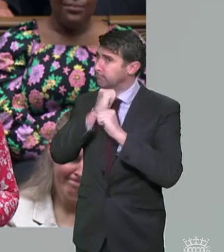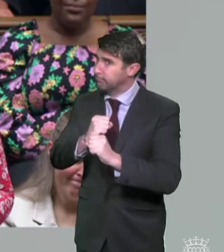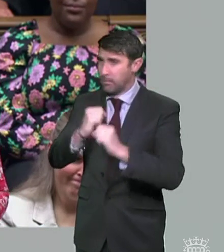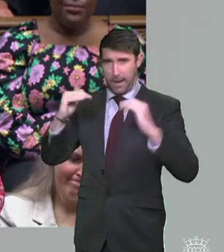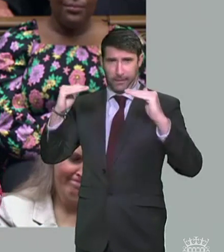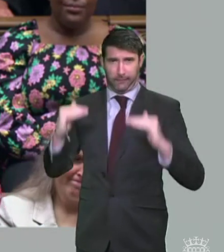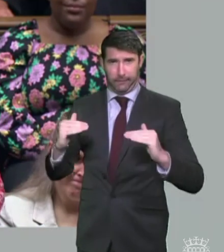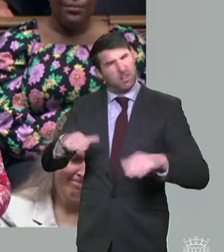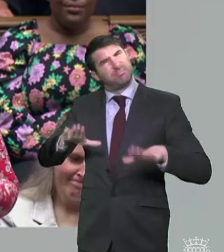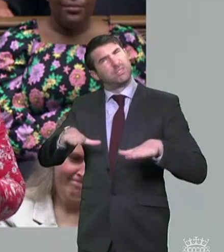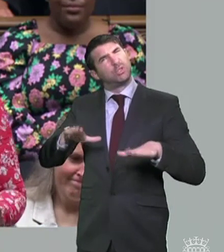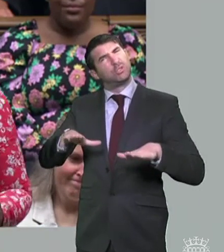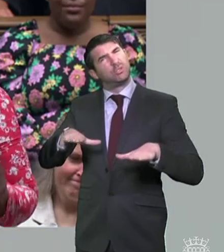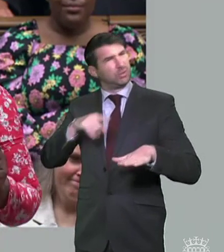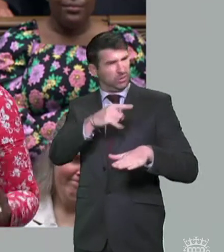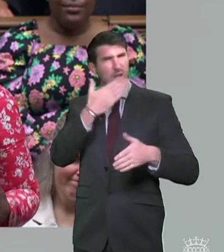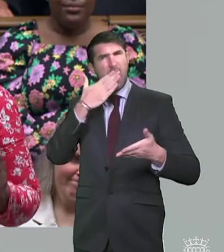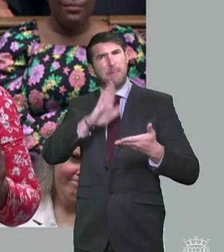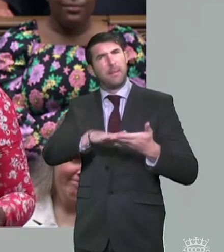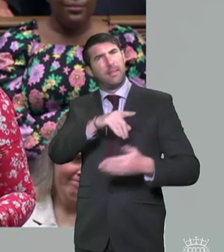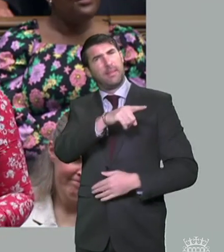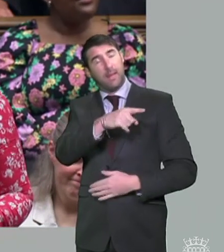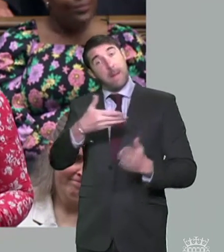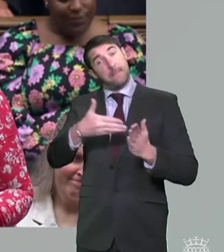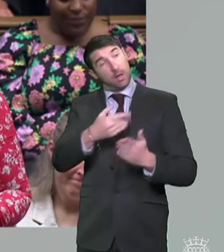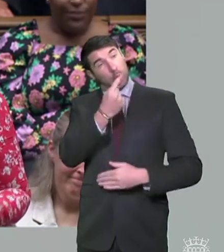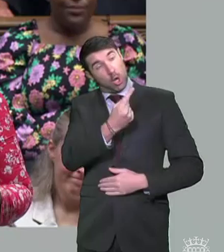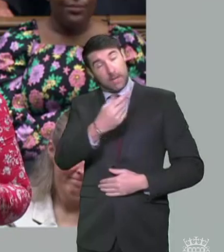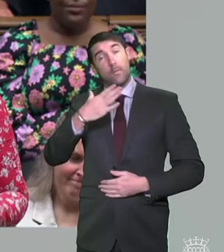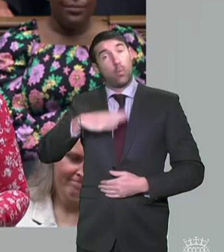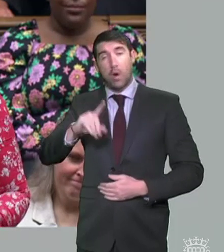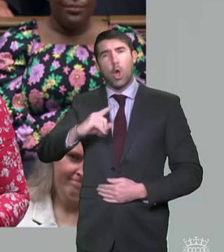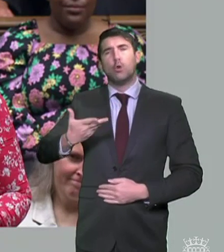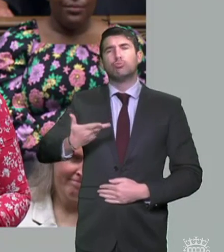She also wants to take away their basic workers’ rights.